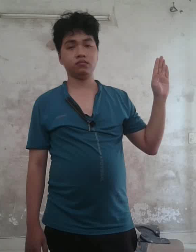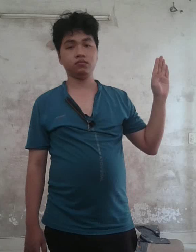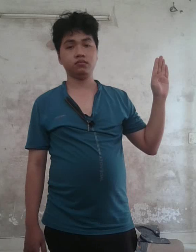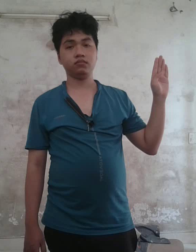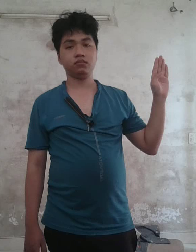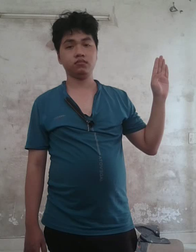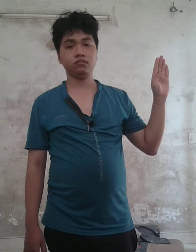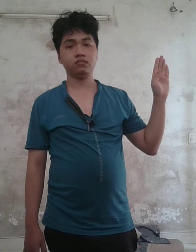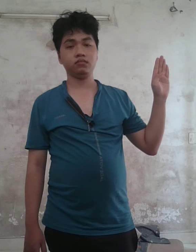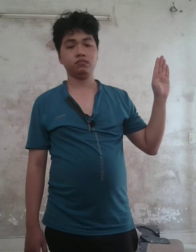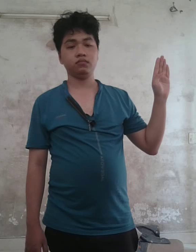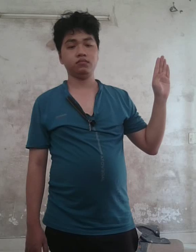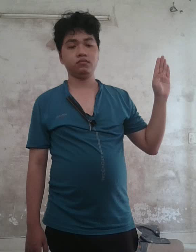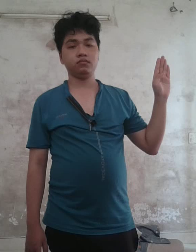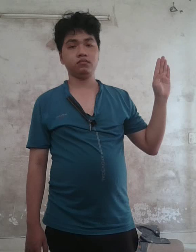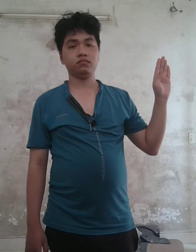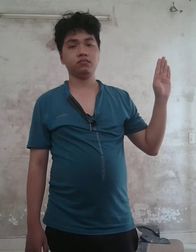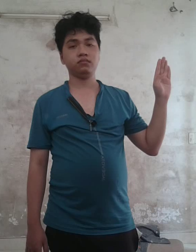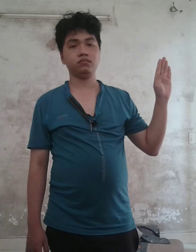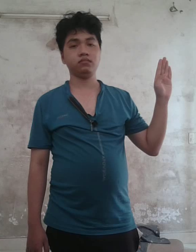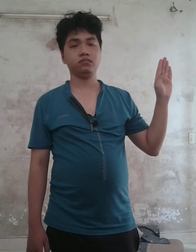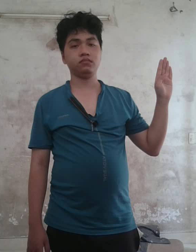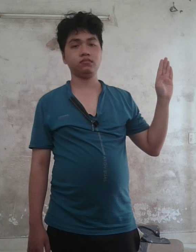b